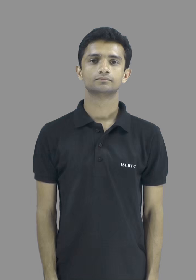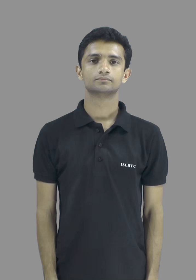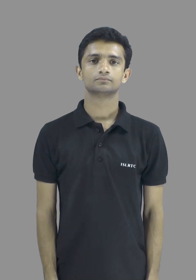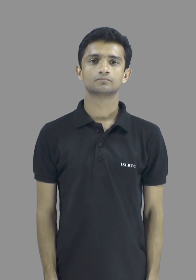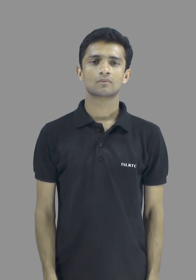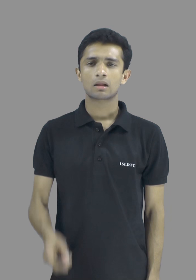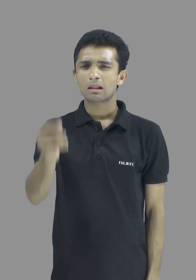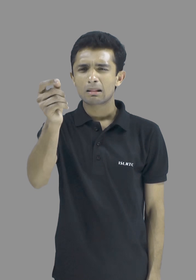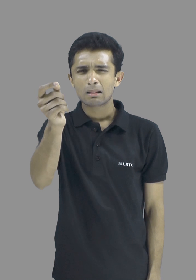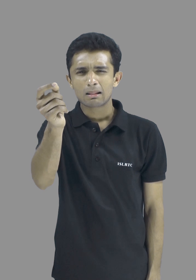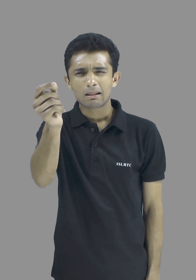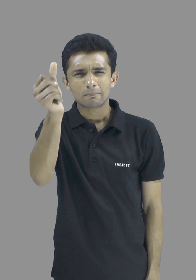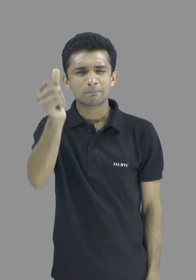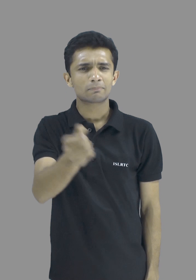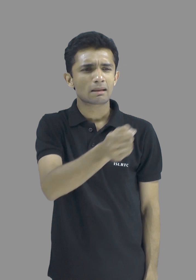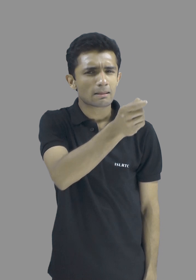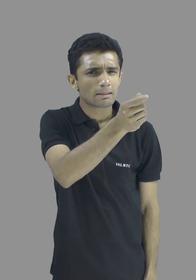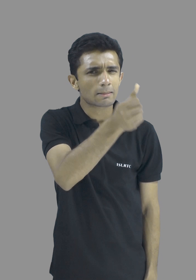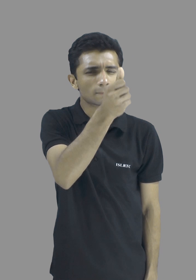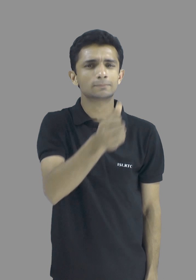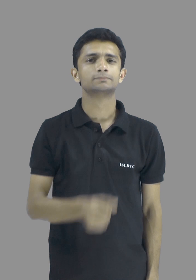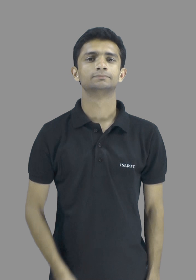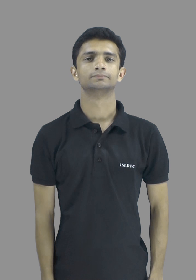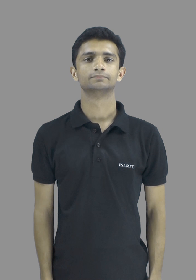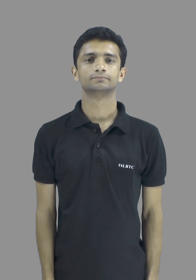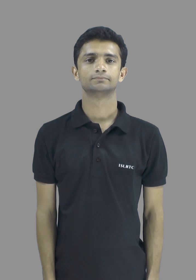Rare